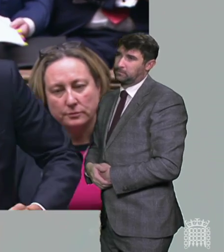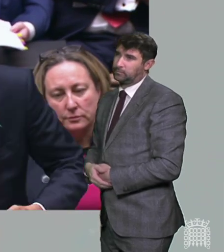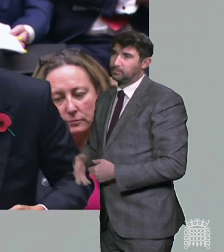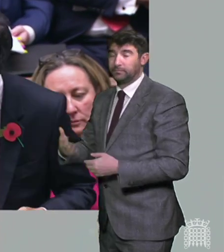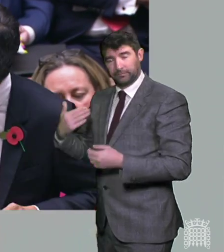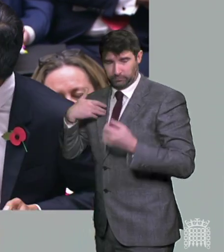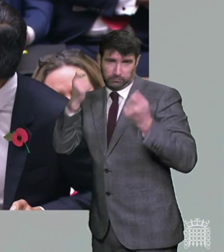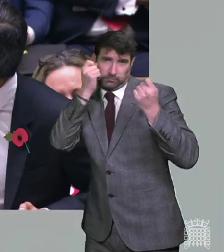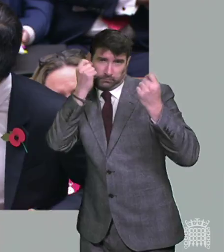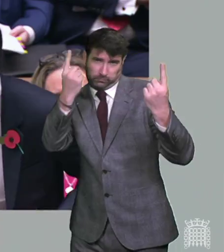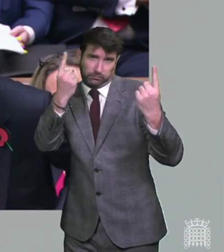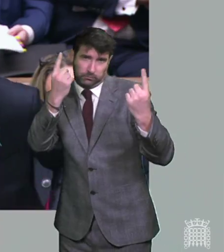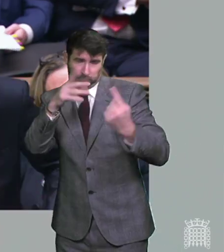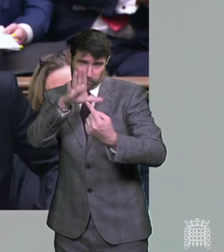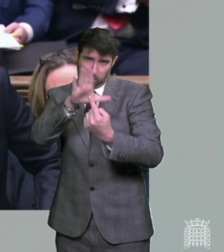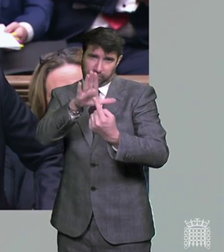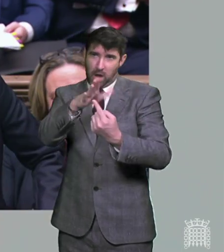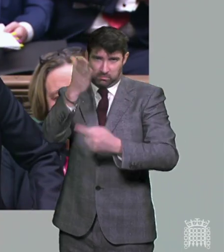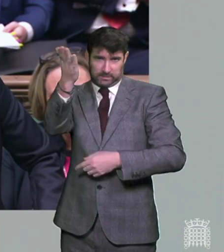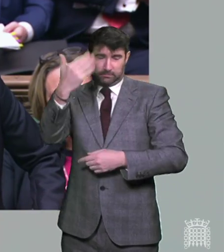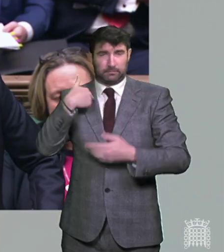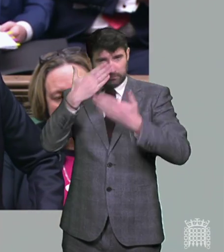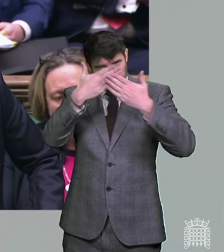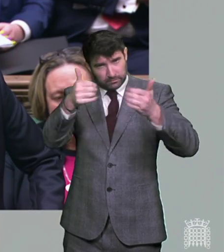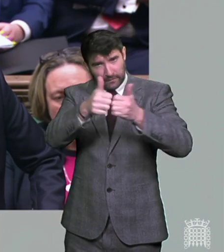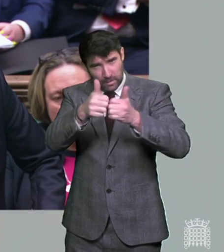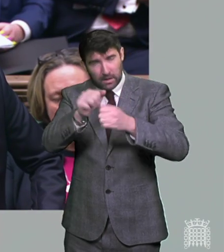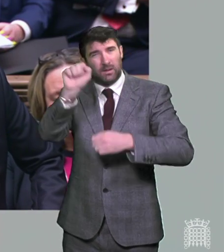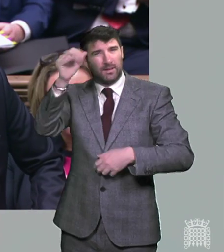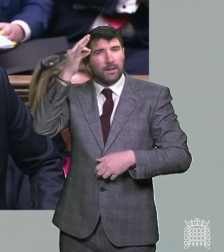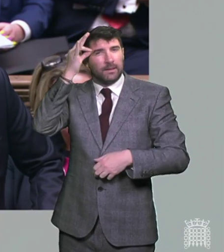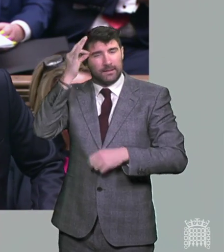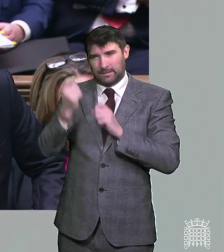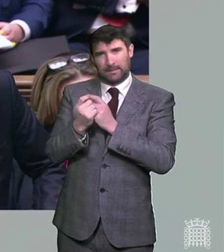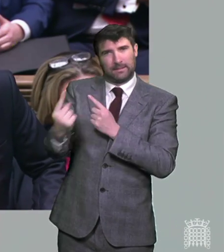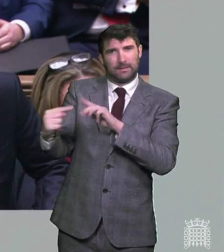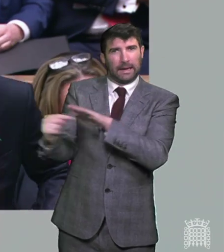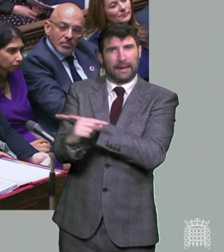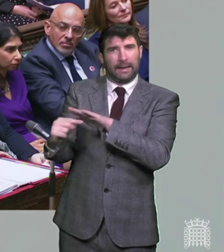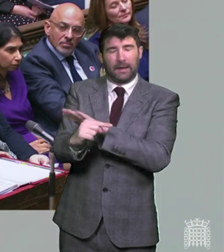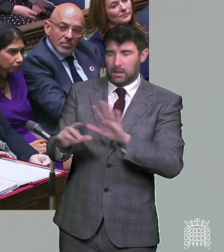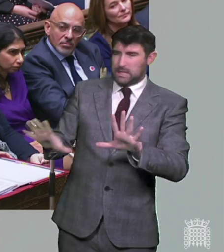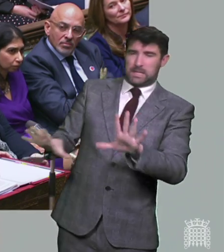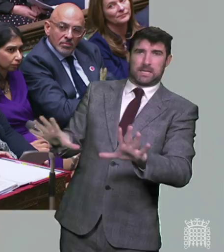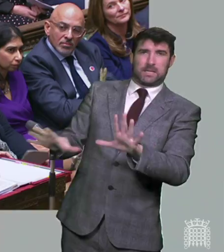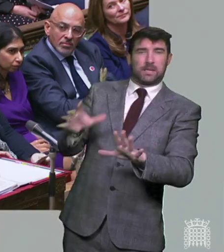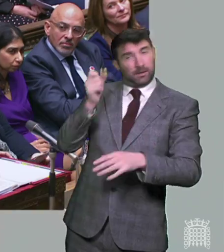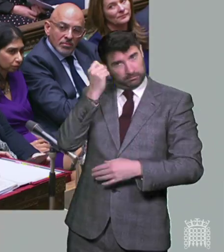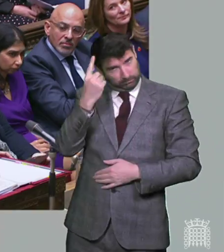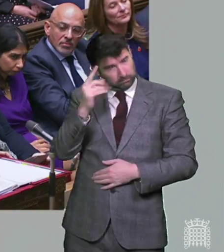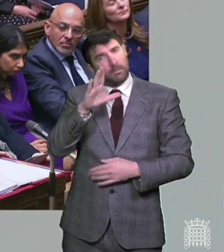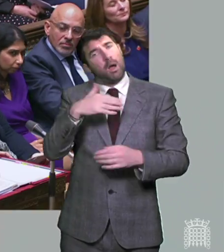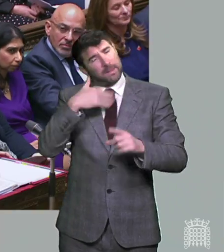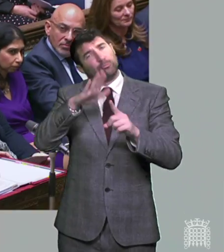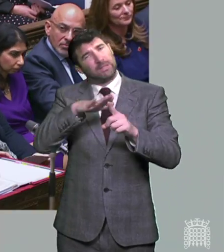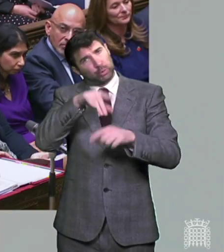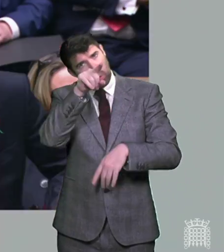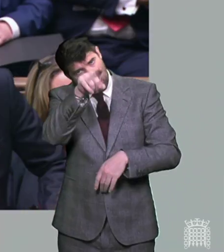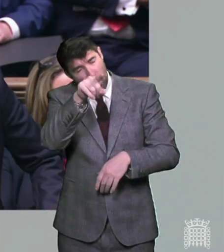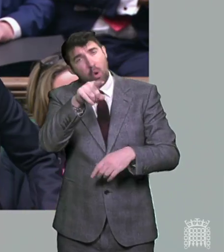I know that this issue is, rightly, a priority for my honourable Friend and a priority for his constituents, and I can reassure them that it is also a priority for me and for this Government.